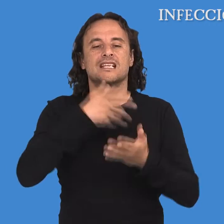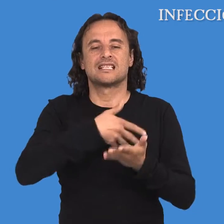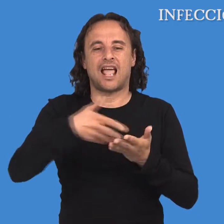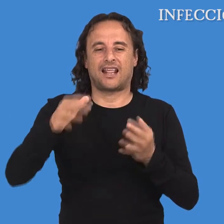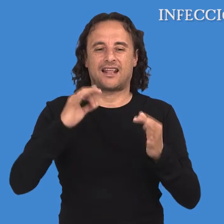sangre